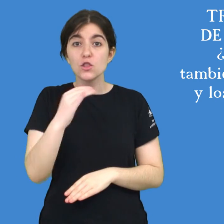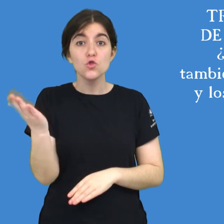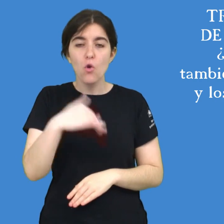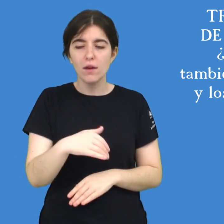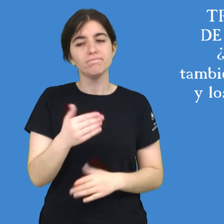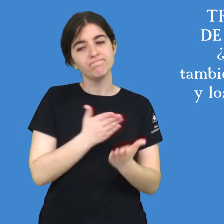haber no